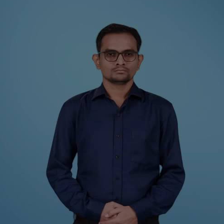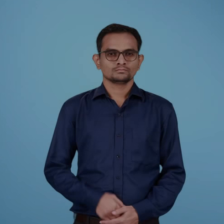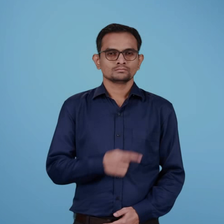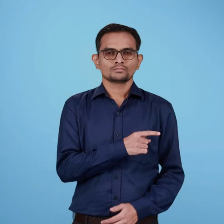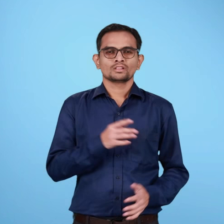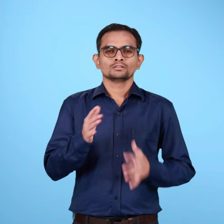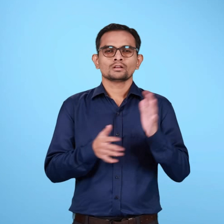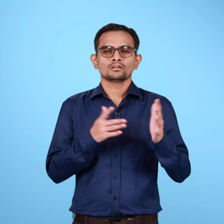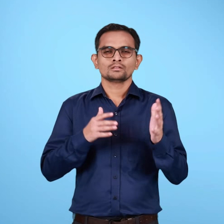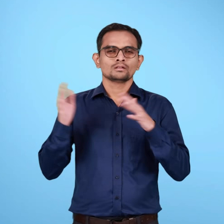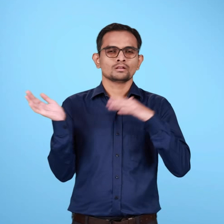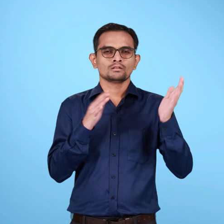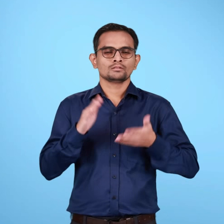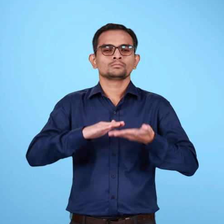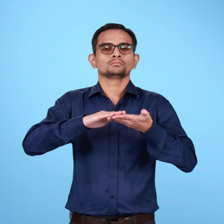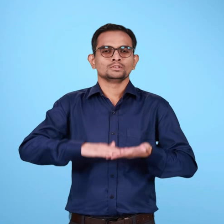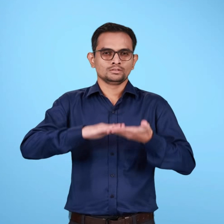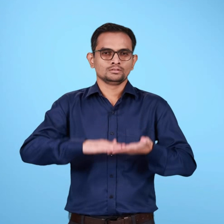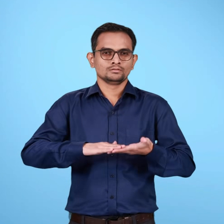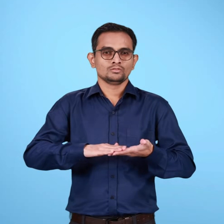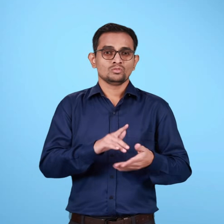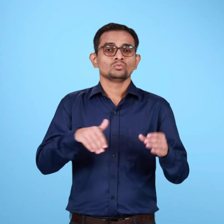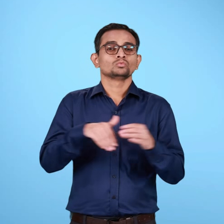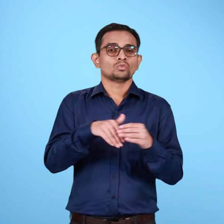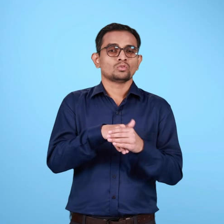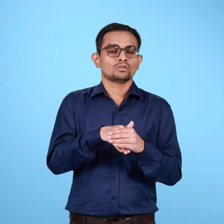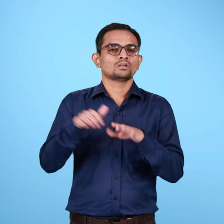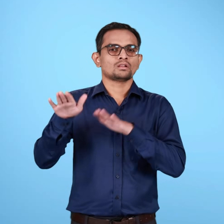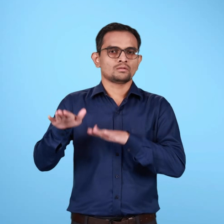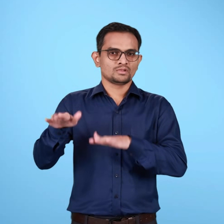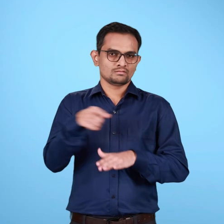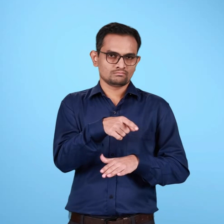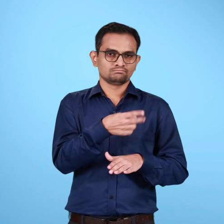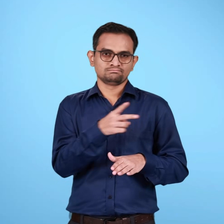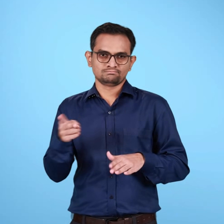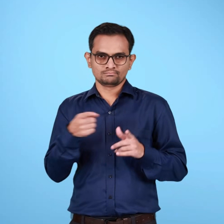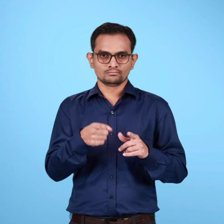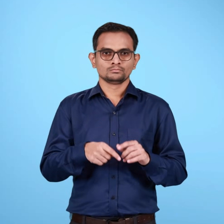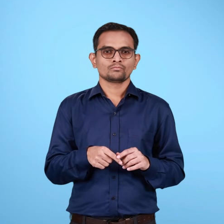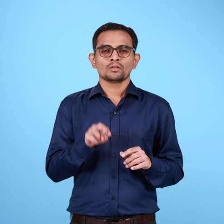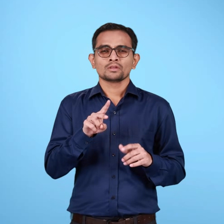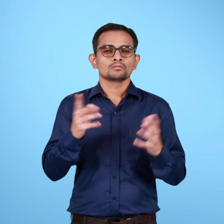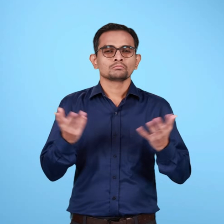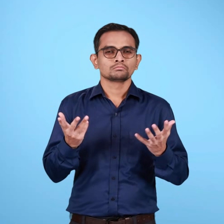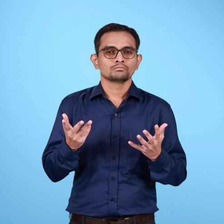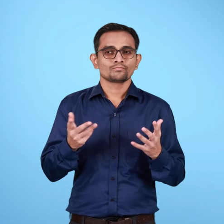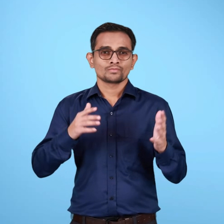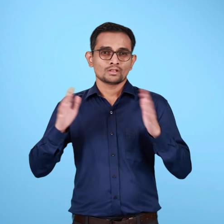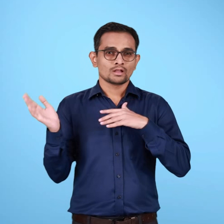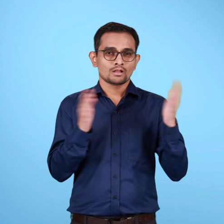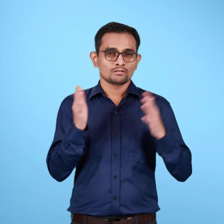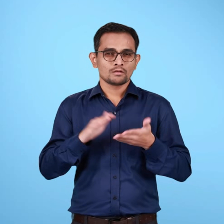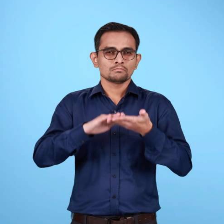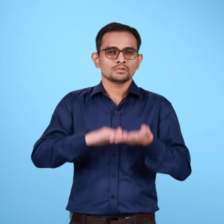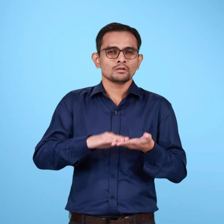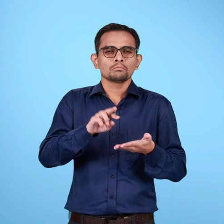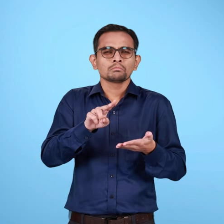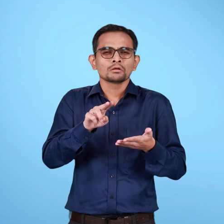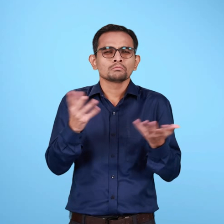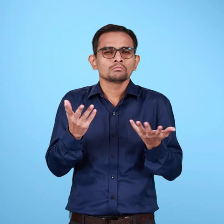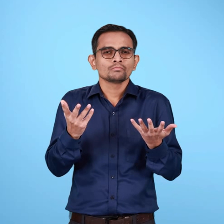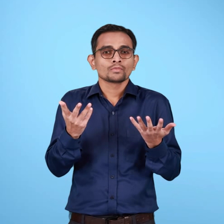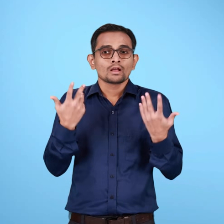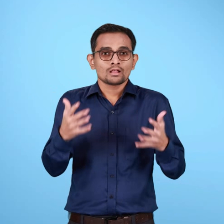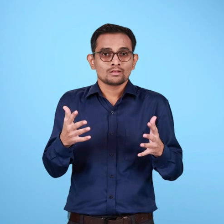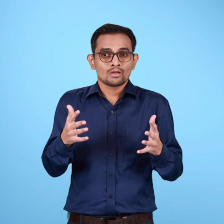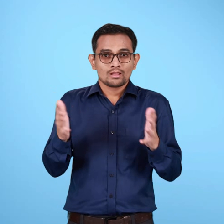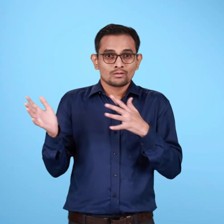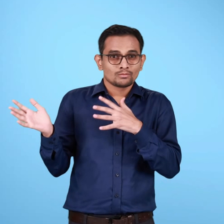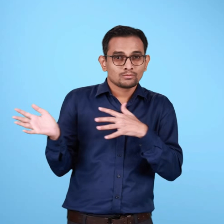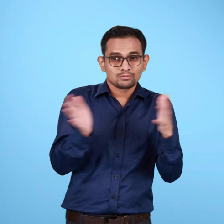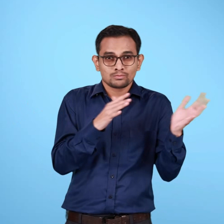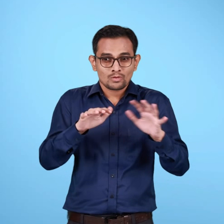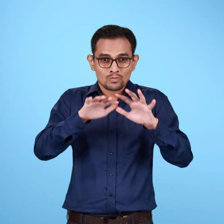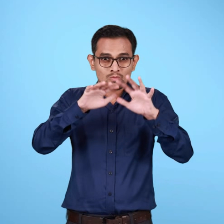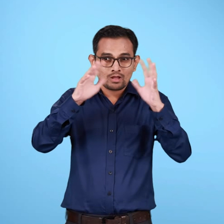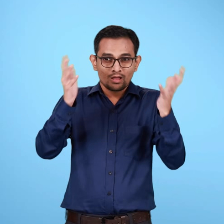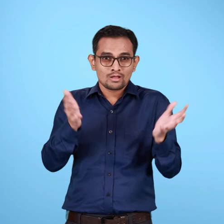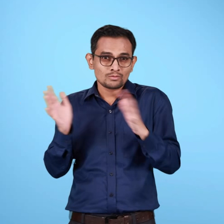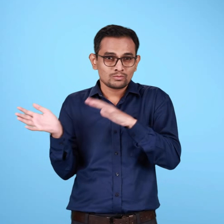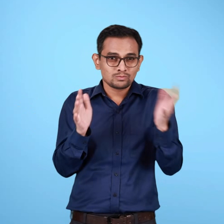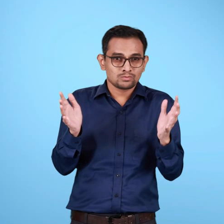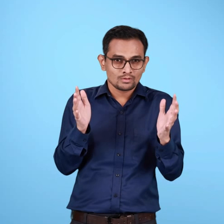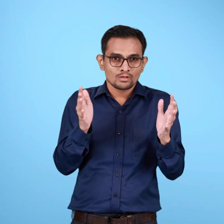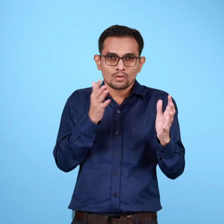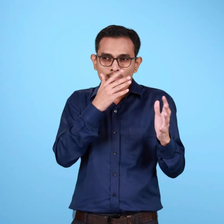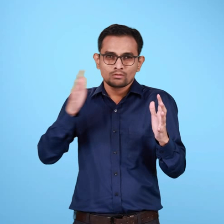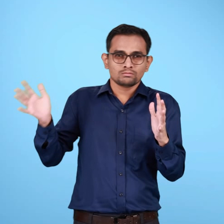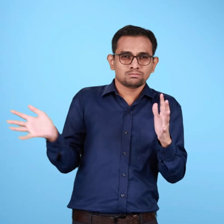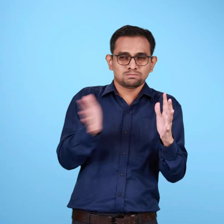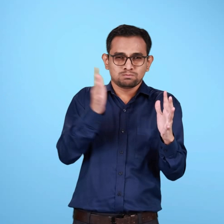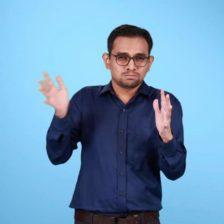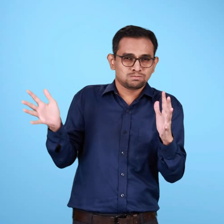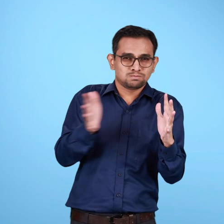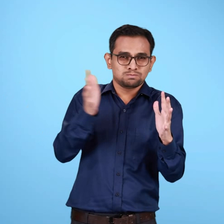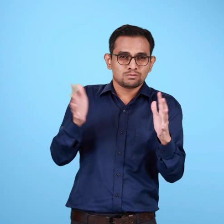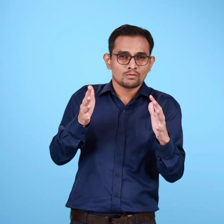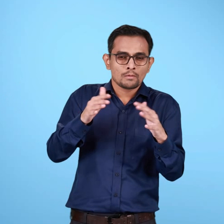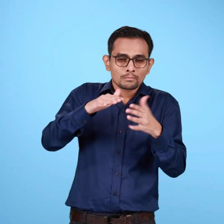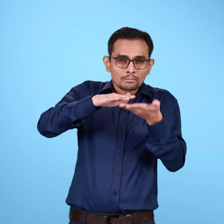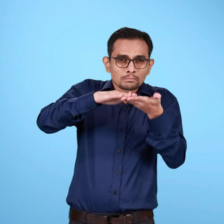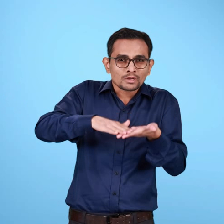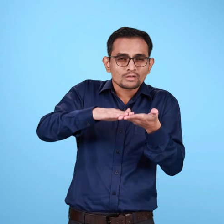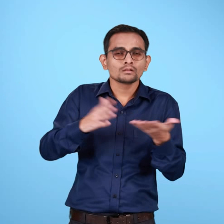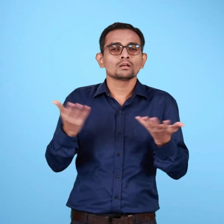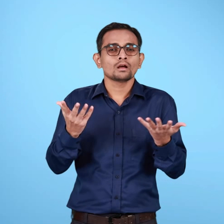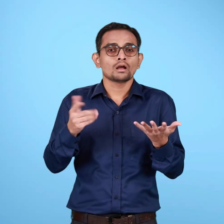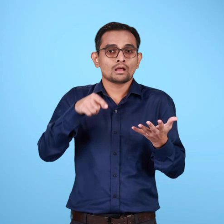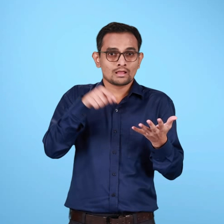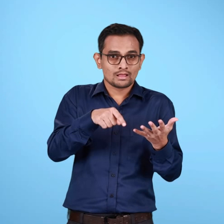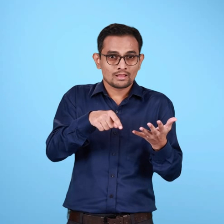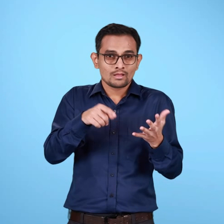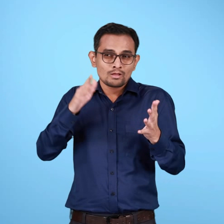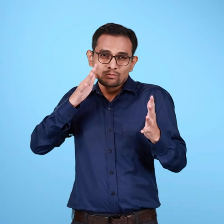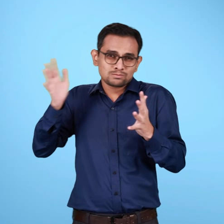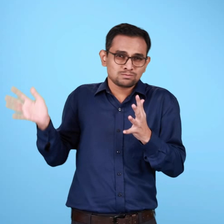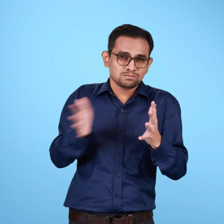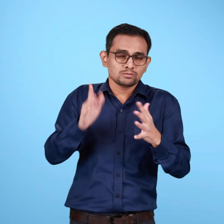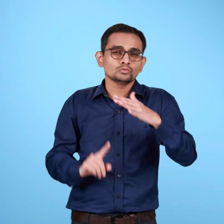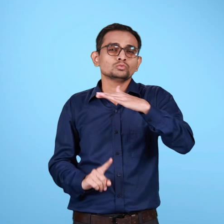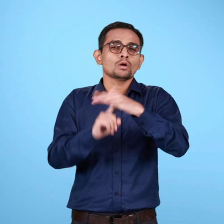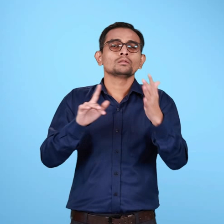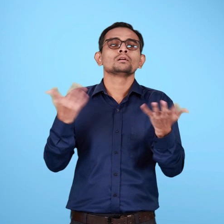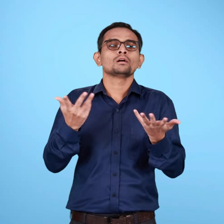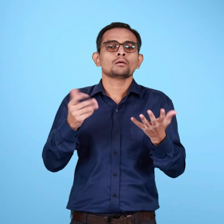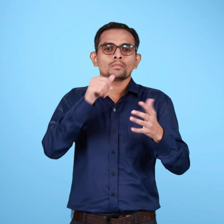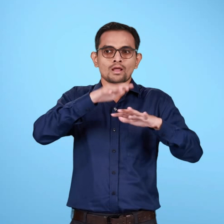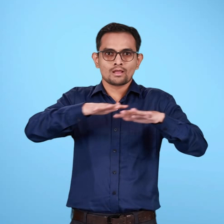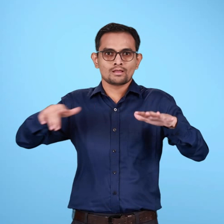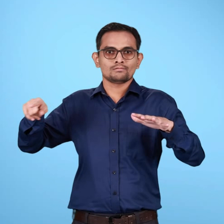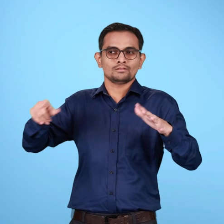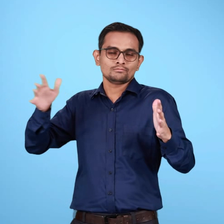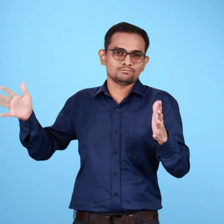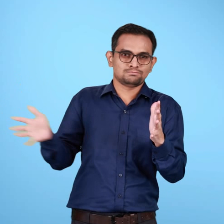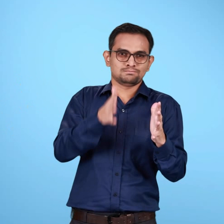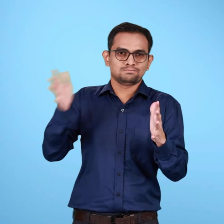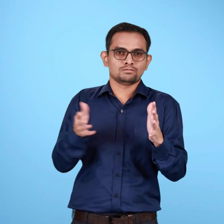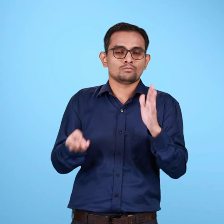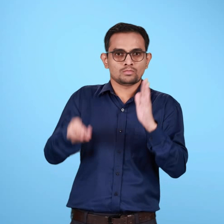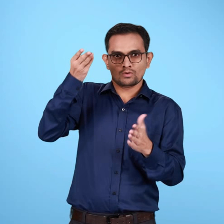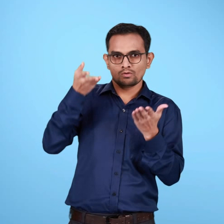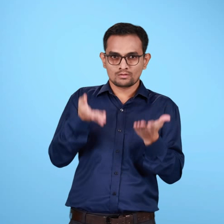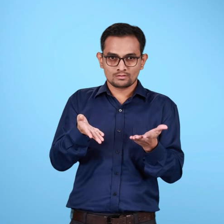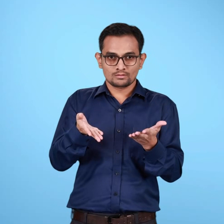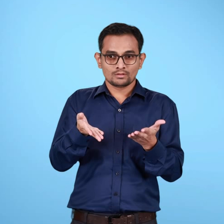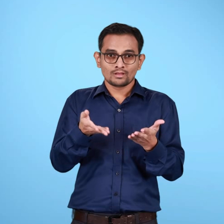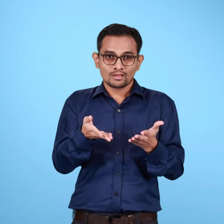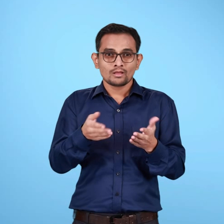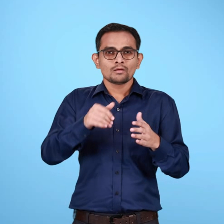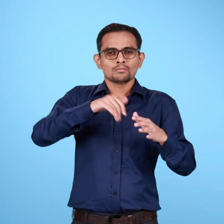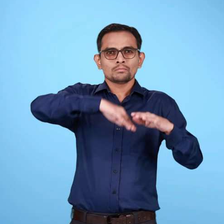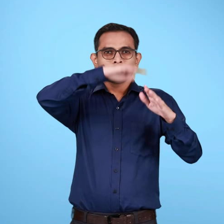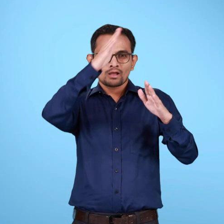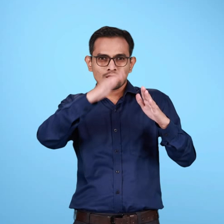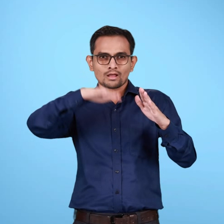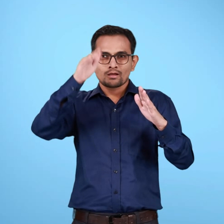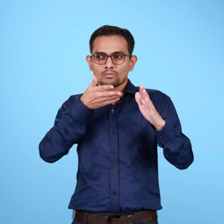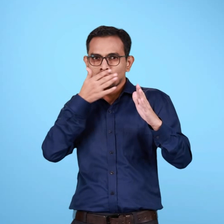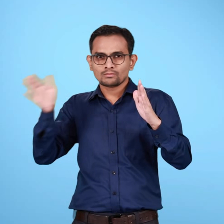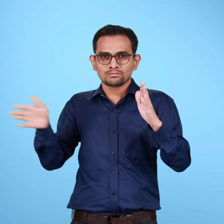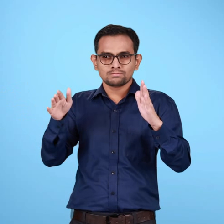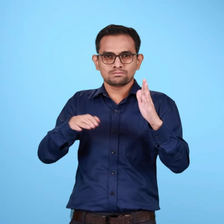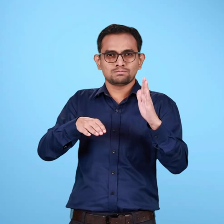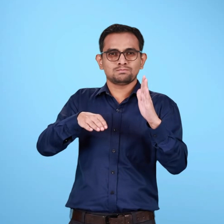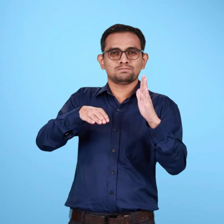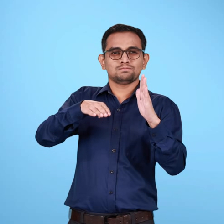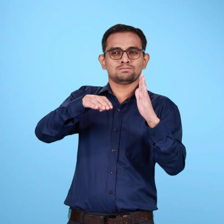The sign for air pressure is this. The sign can be modified depending on the context. Air pressure is defined as the pressure exerted by the weight of air on the earth’s surface. The air pressure is highest at sea level and decreases with height. As we go up the layers of atmosphere,